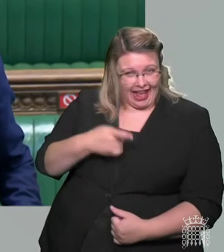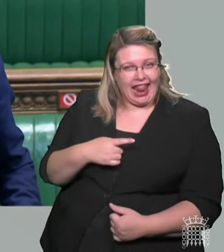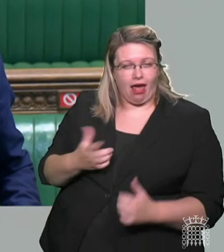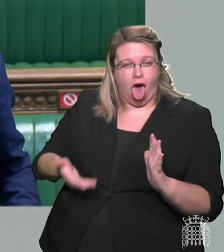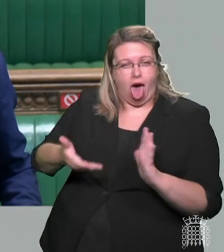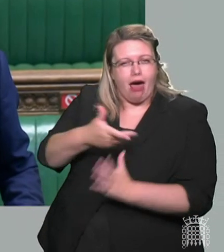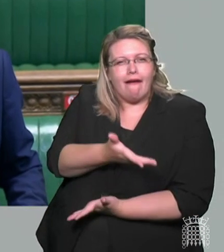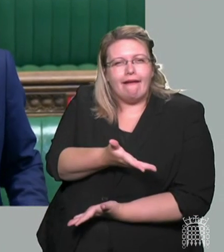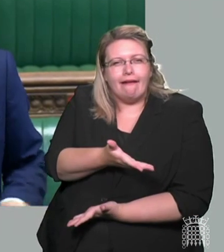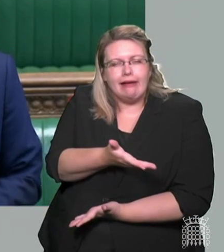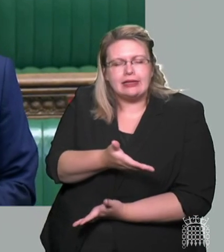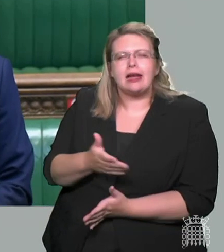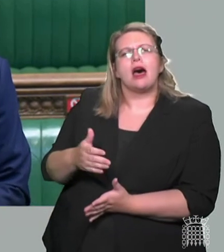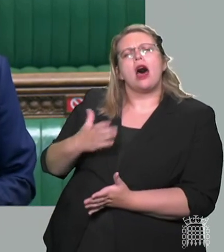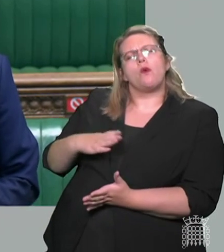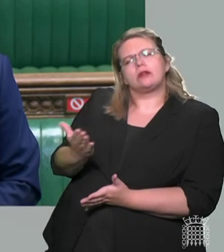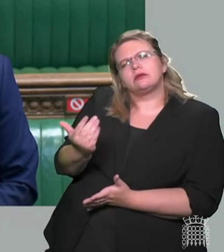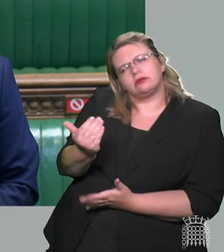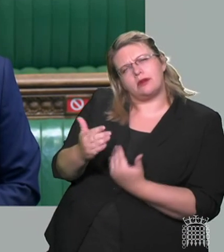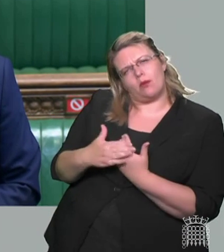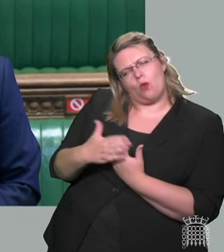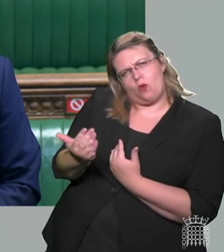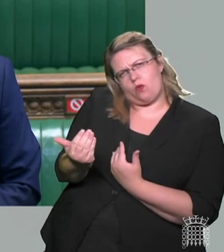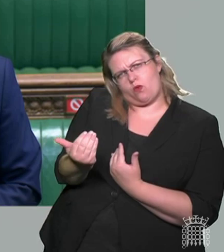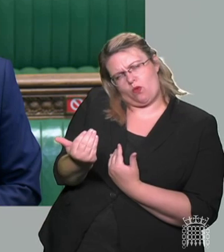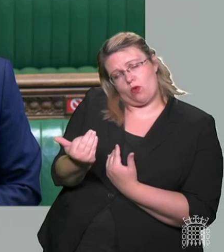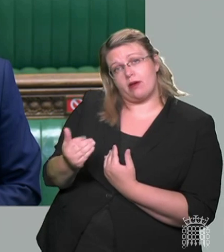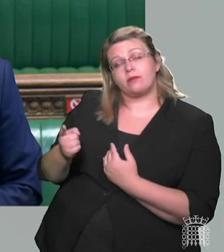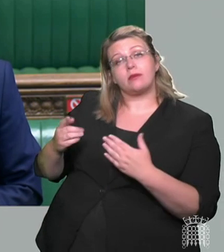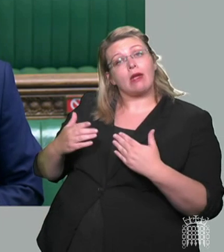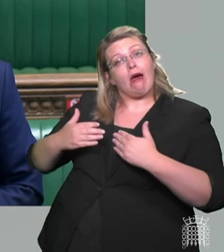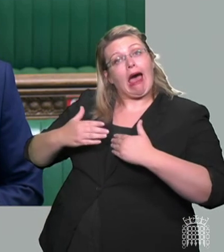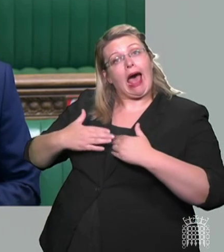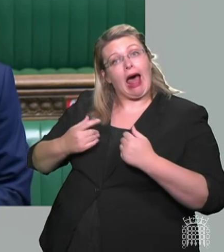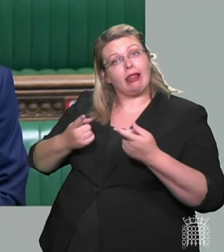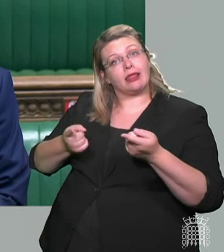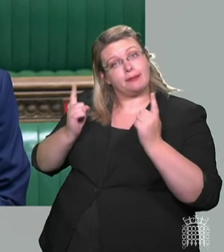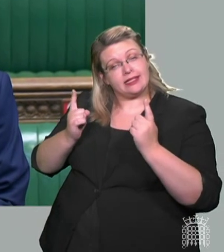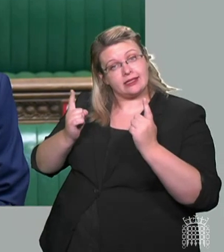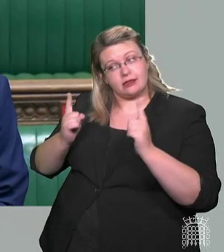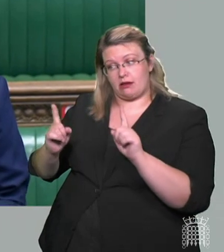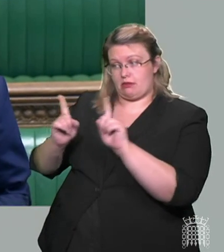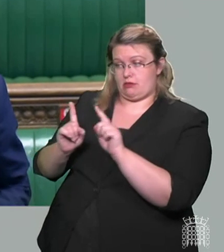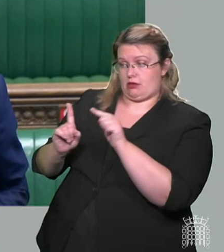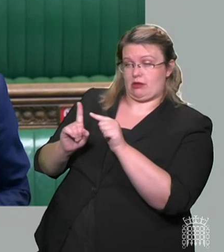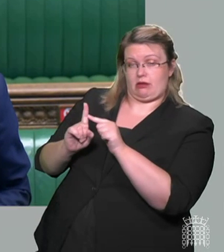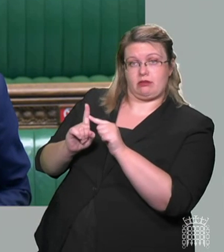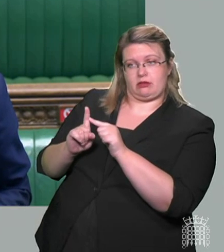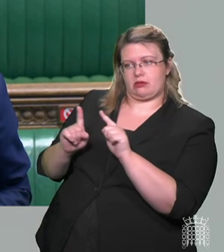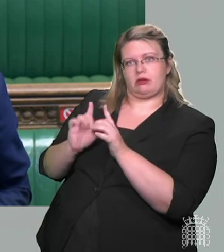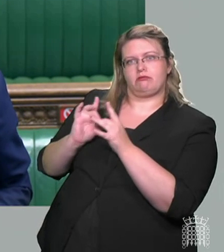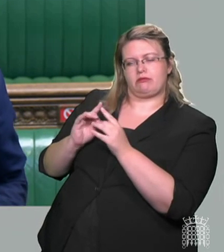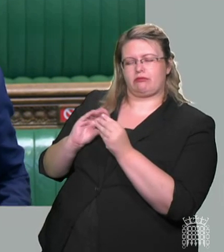Let me press the Prime Minister a bit more on this. The person with whom the Health Secretary was in a relationship was his non-executive director.